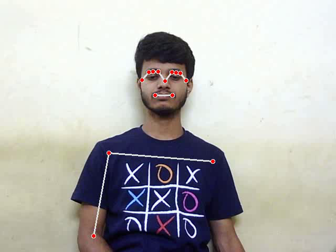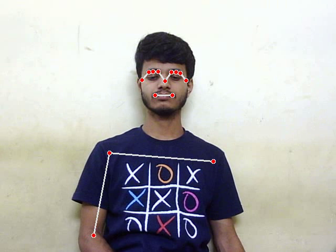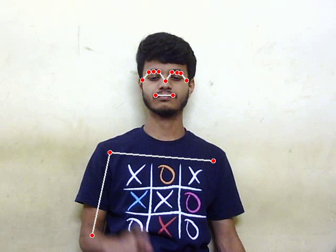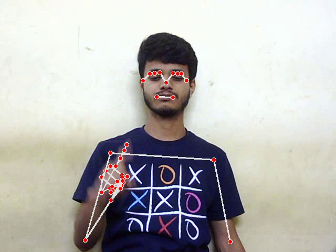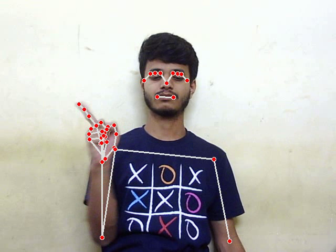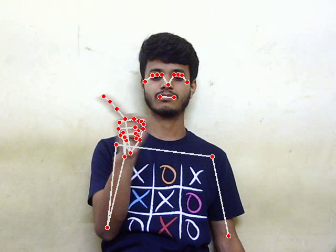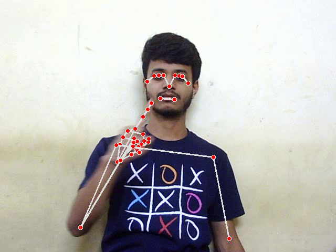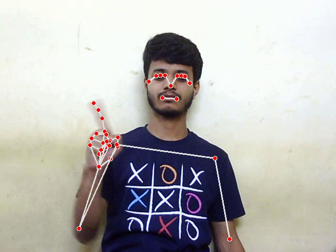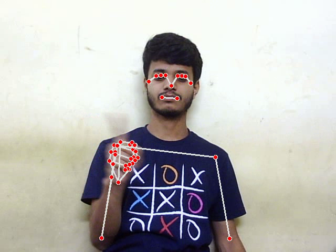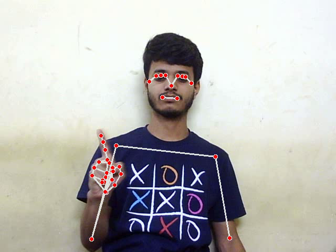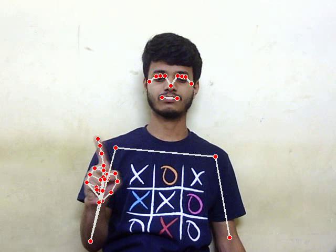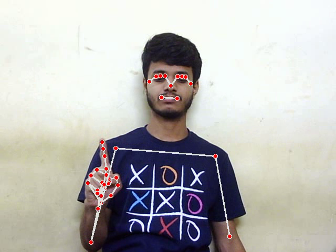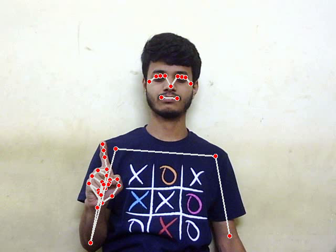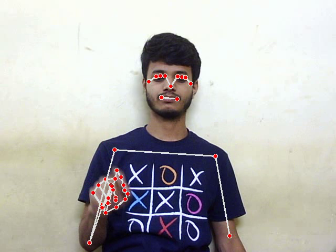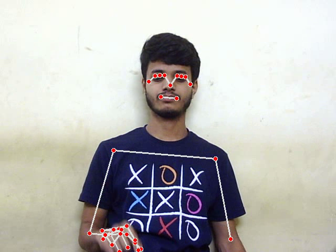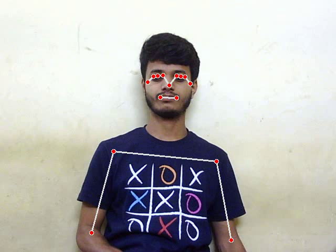where